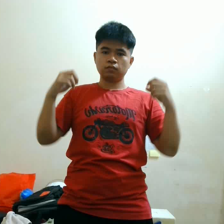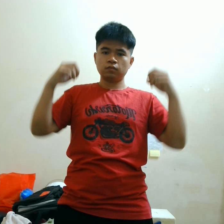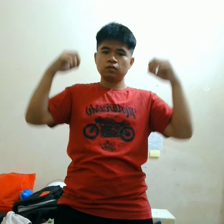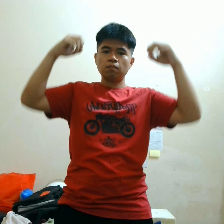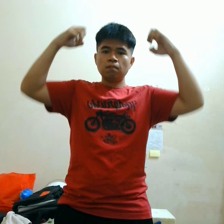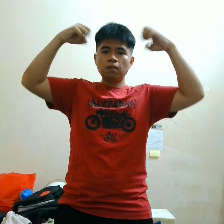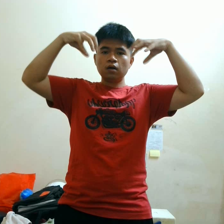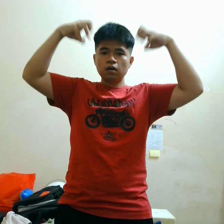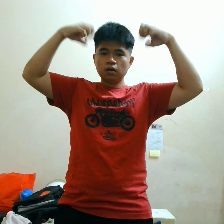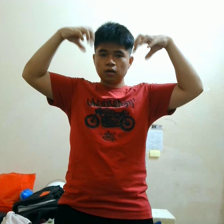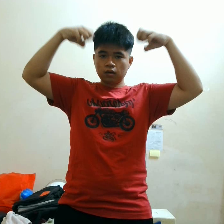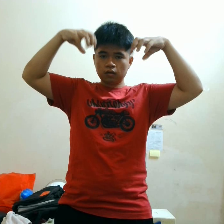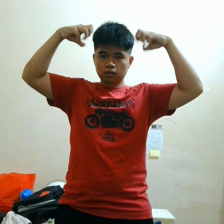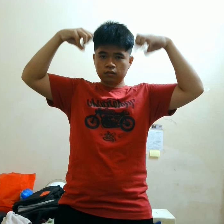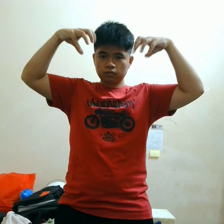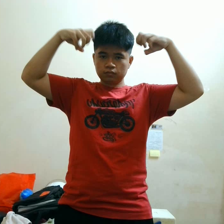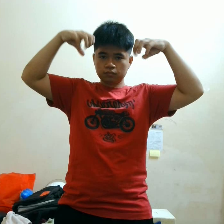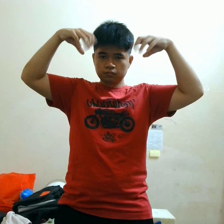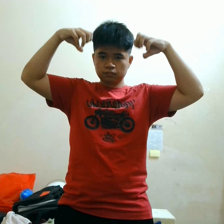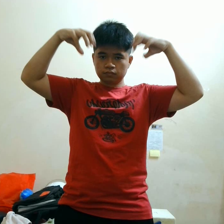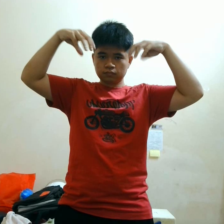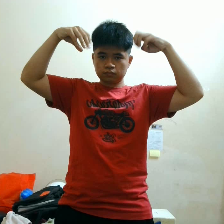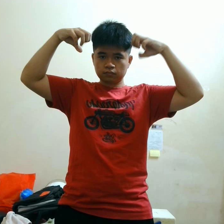mua